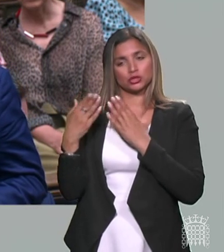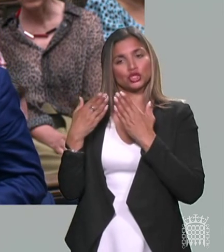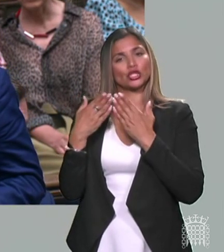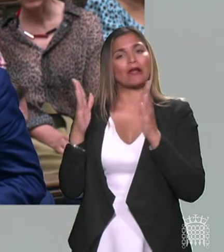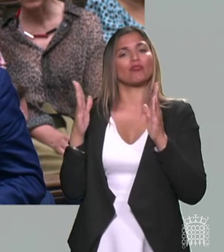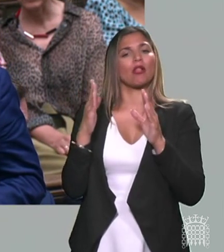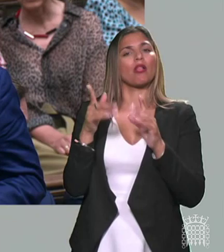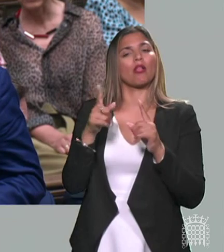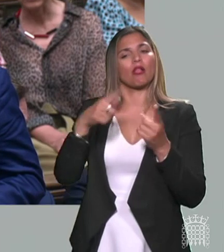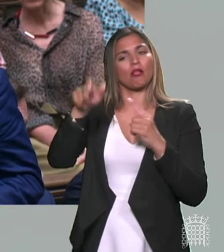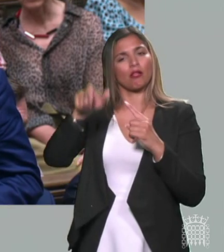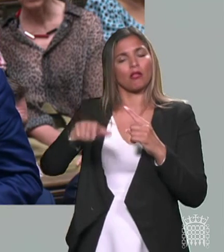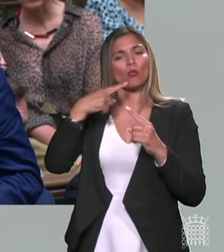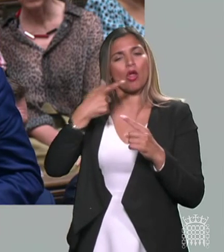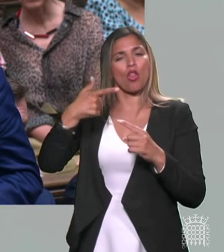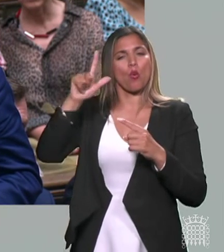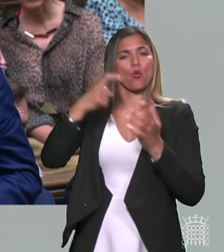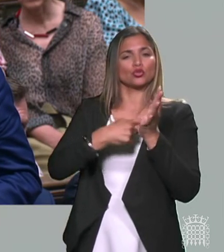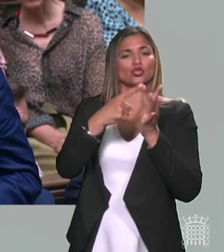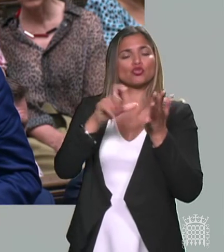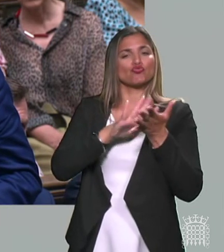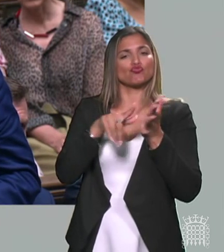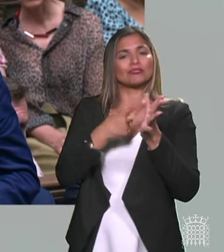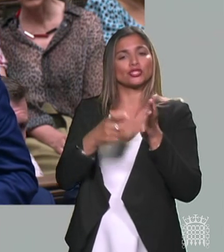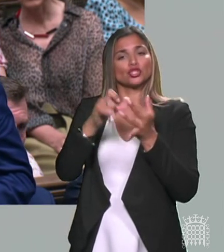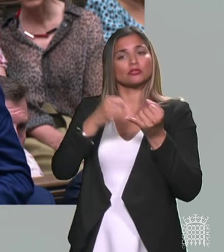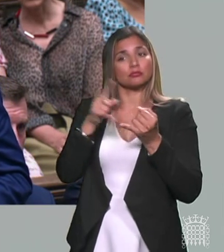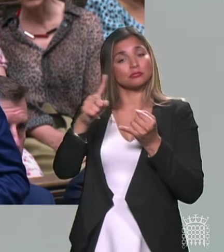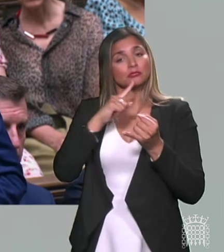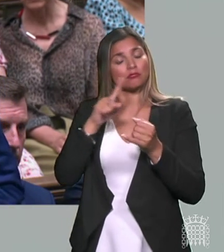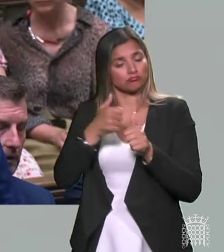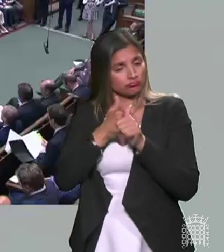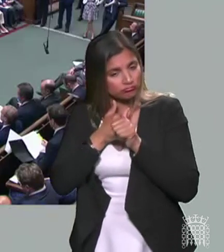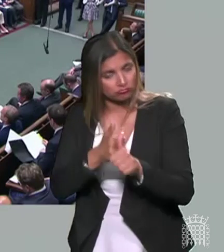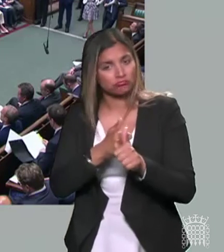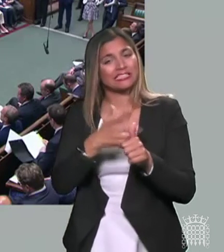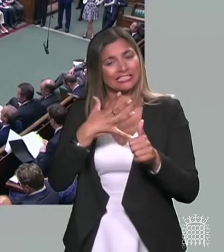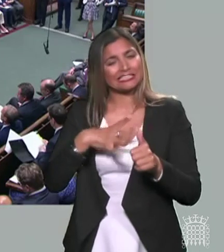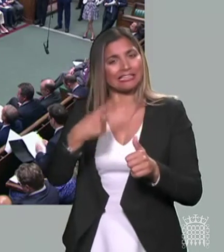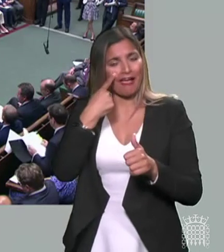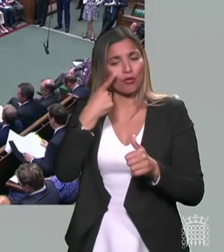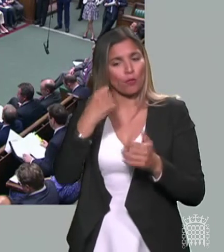More broadly, has the case not been made again for democratic oversight of special forces?